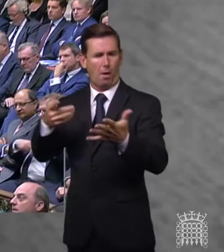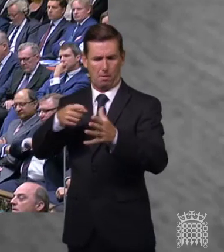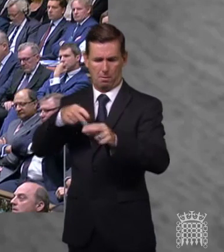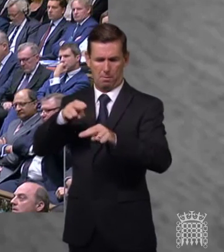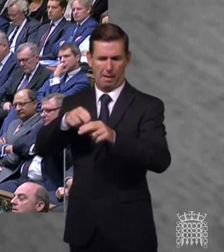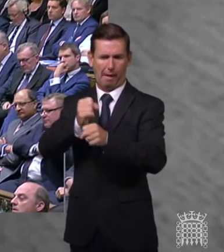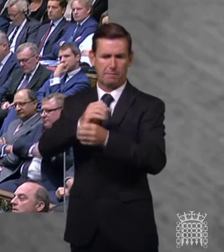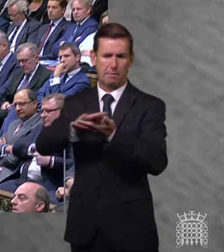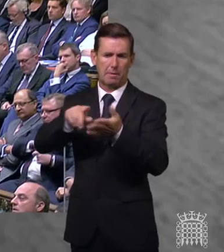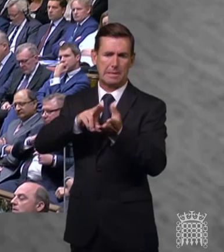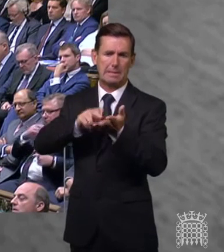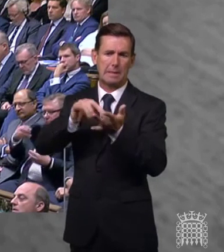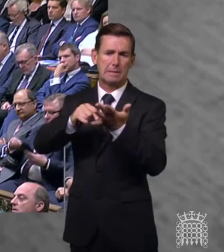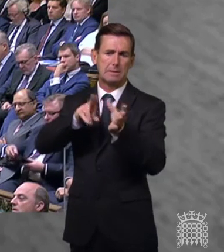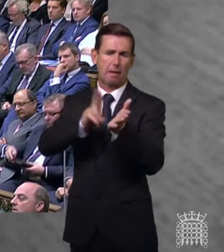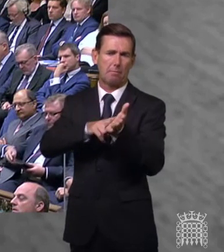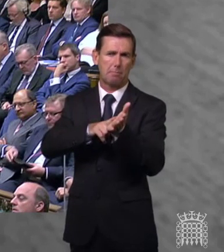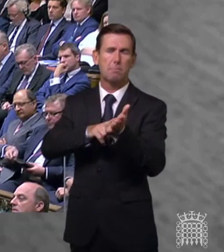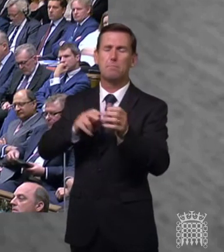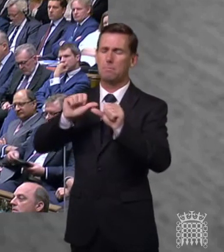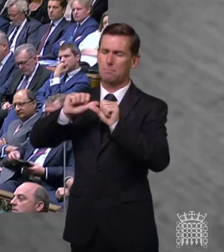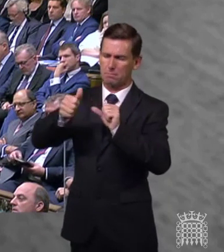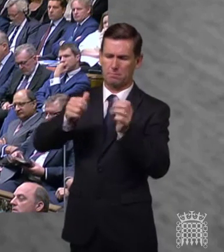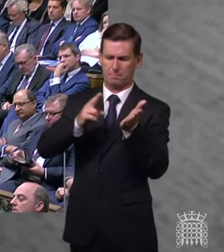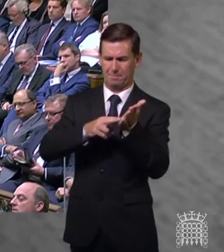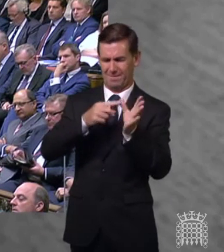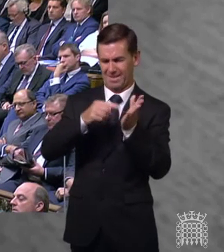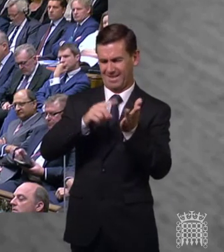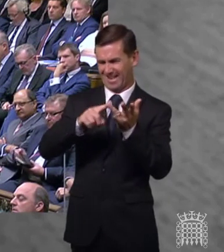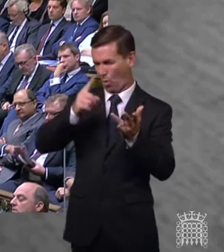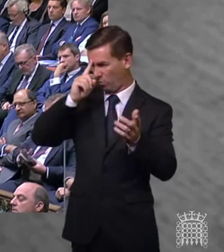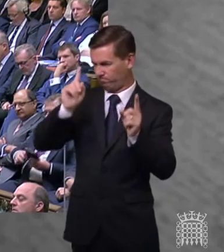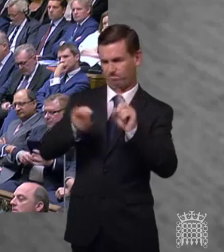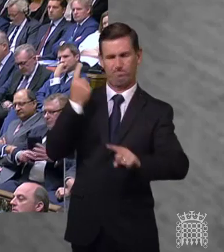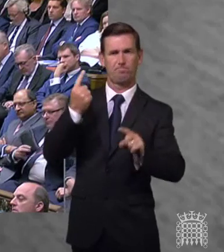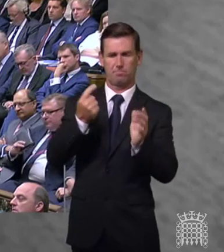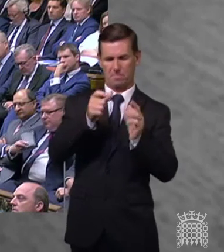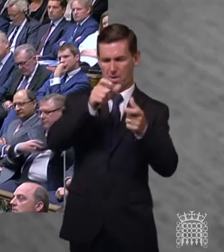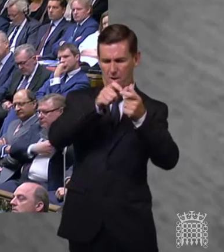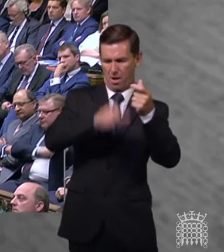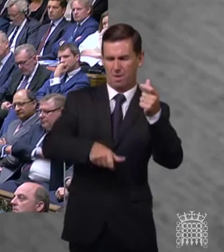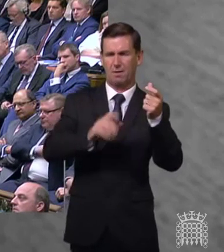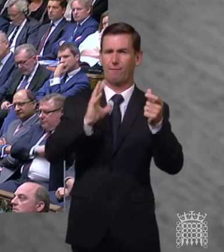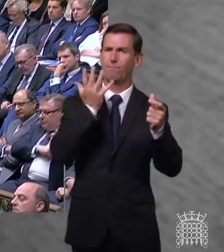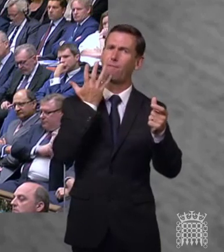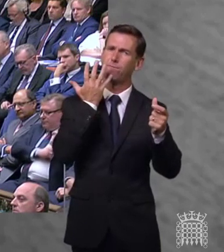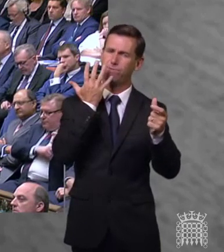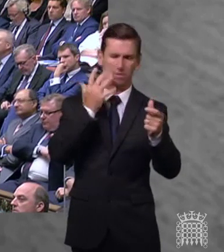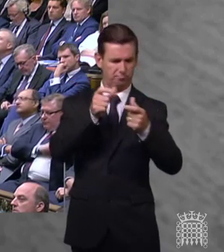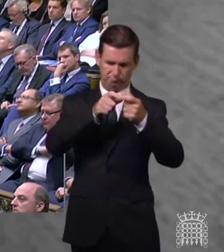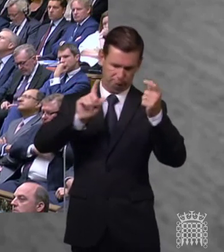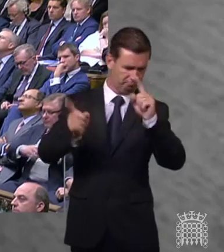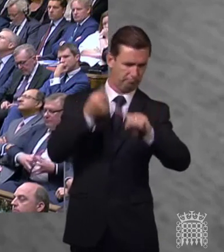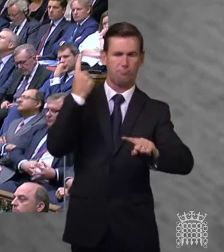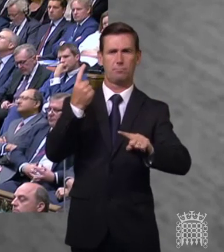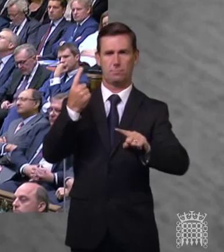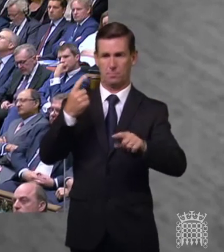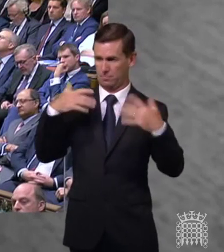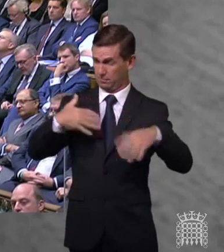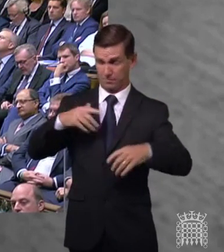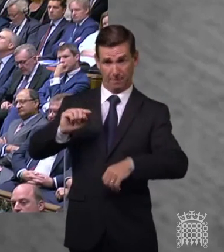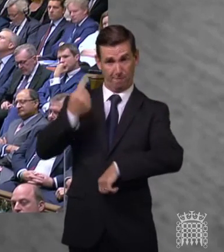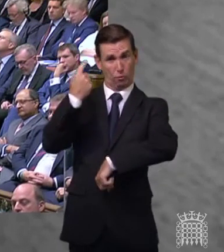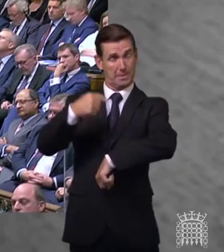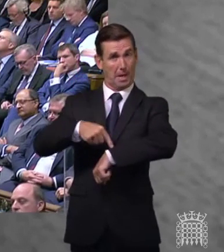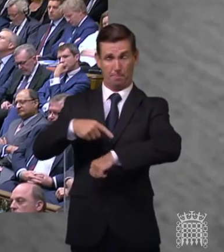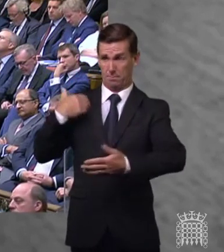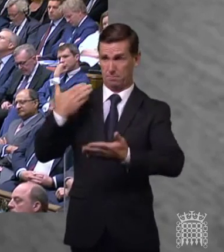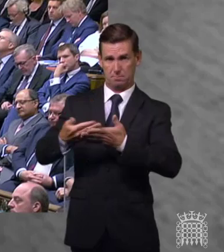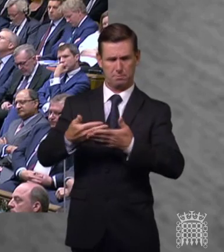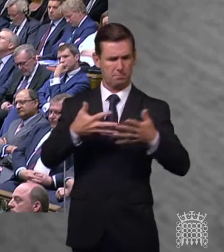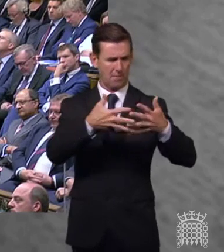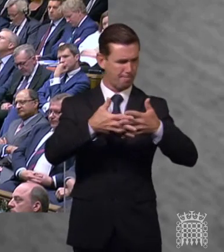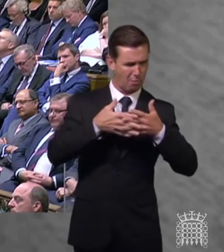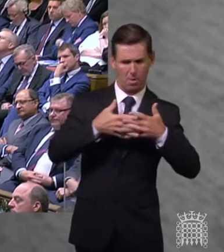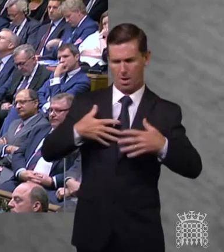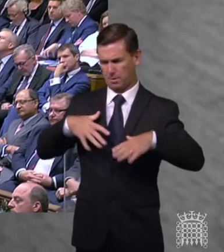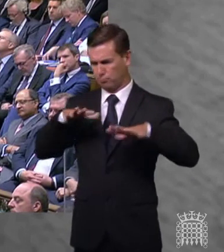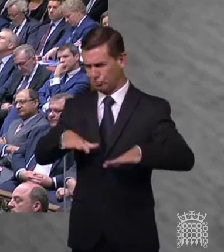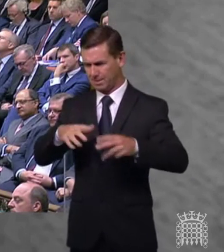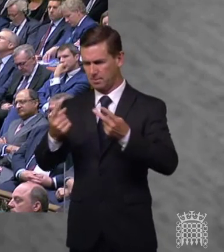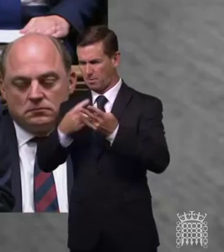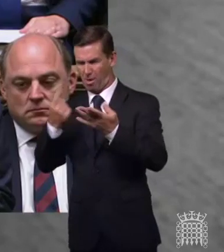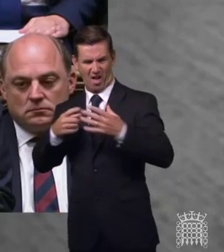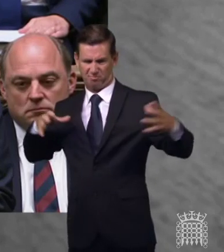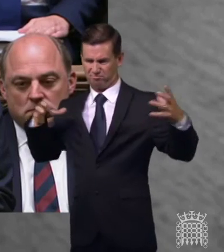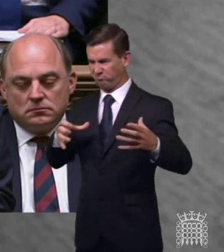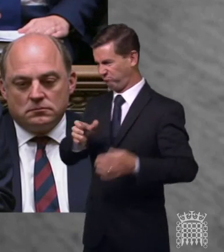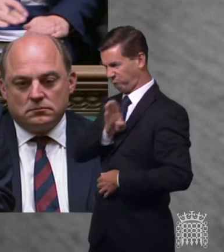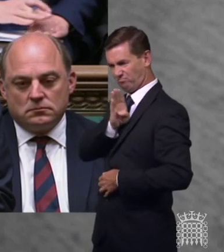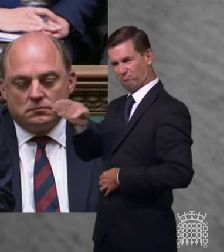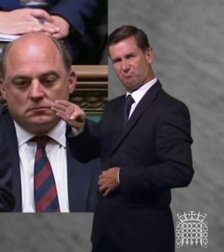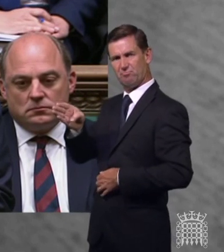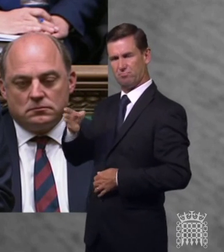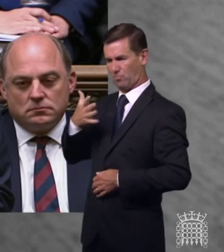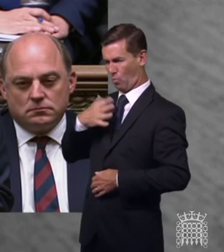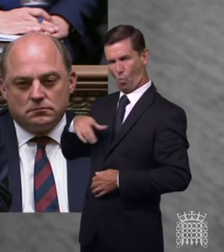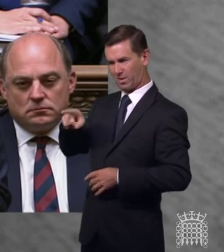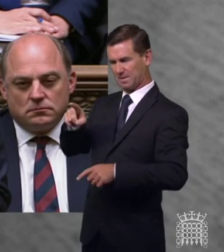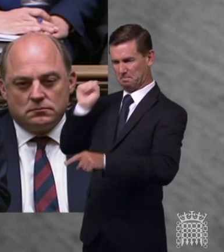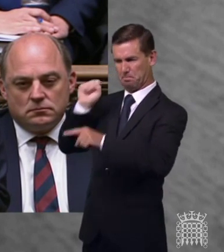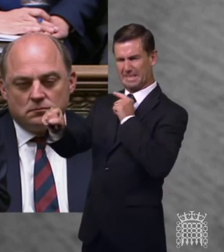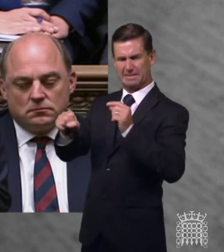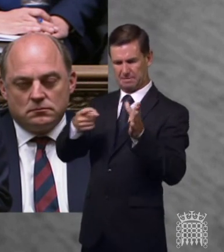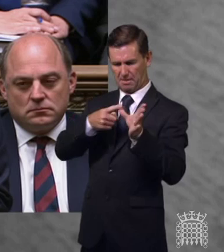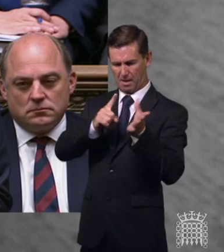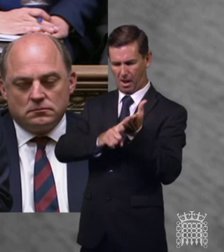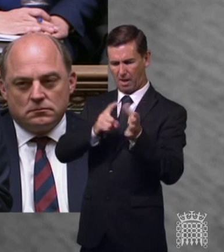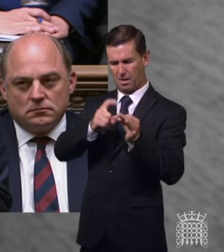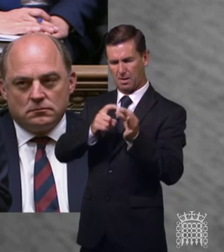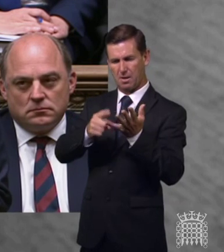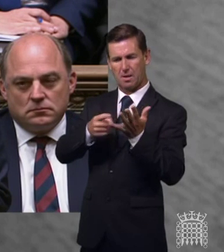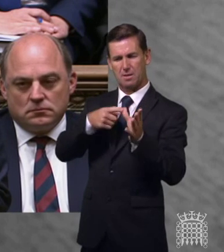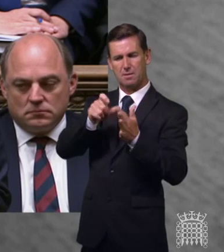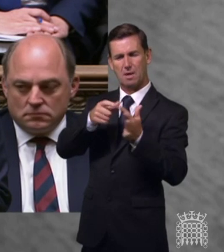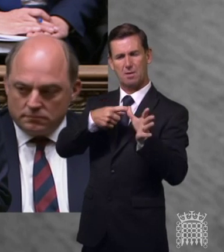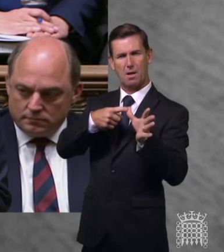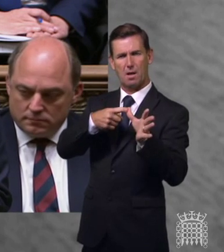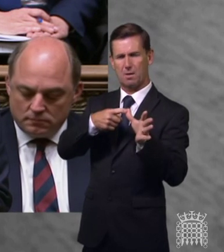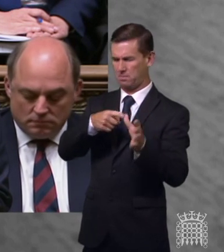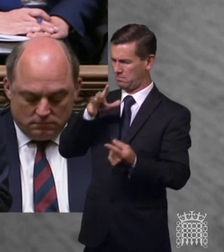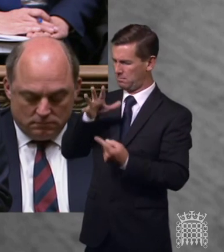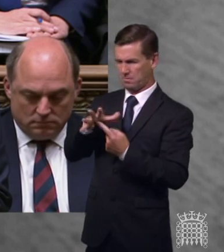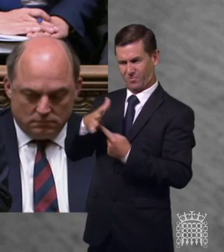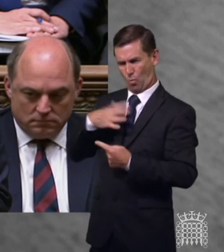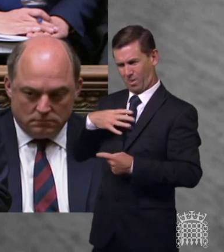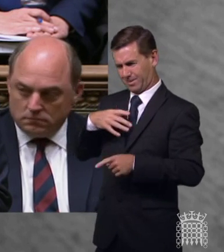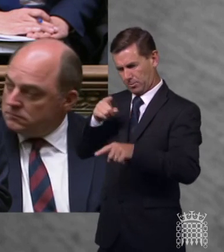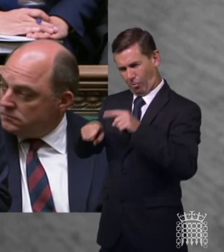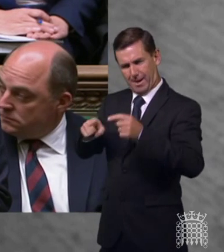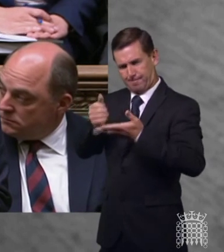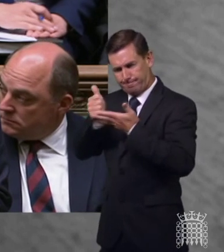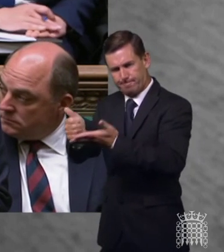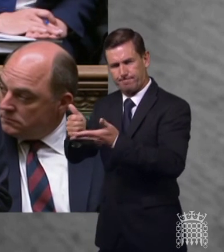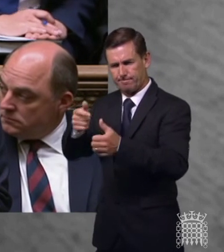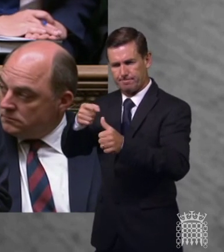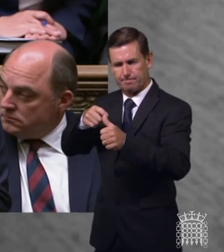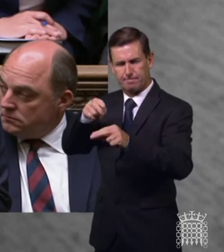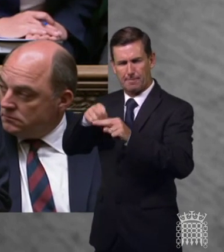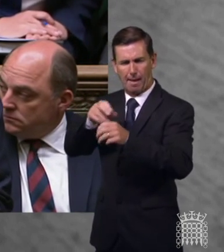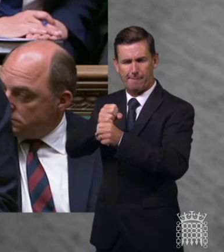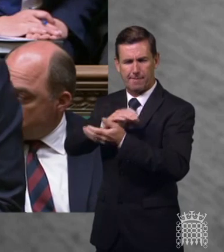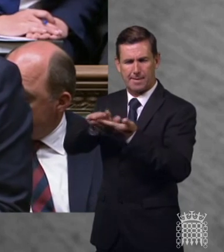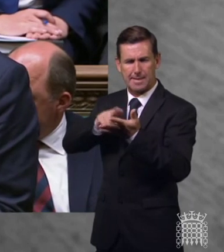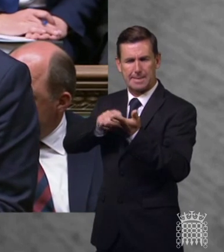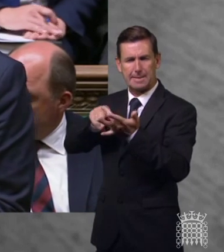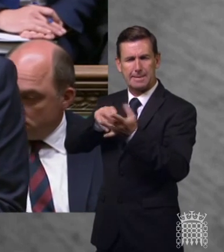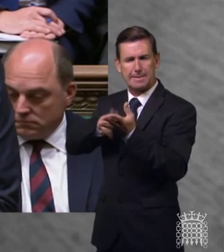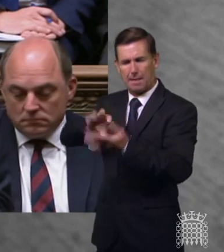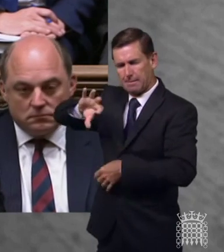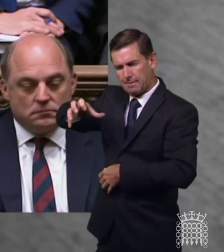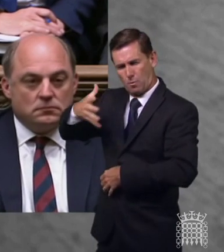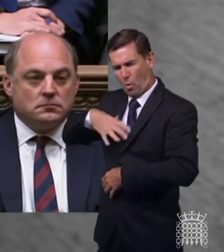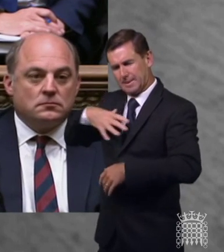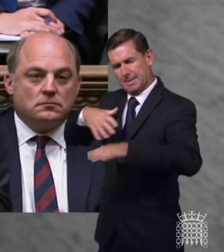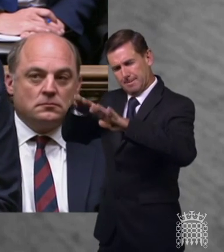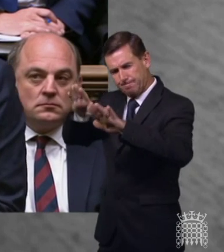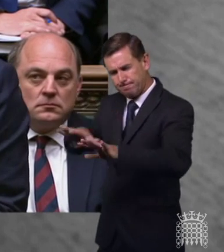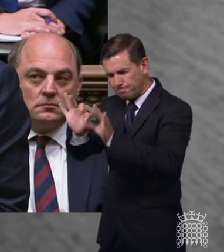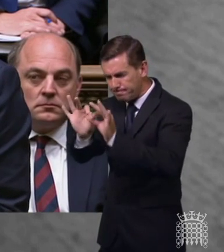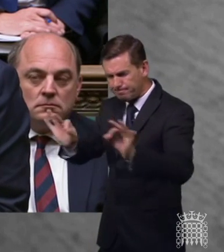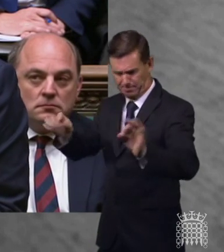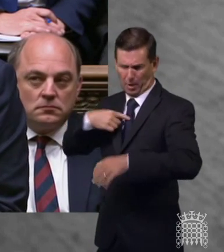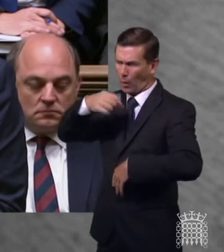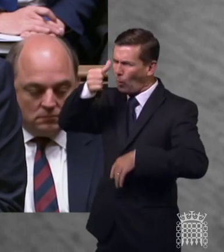In response, NATO invoked article 5 of its treaty for the first and only time in its history, and the United Kingdom, among others, joined America in going into Afghanistan on a mission to extirpate al-Qaeda in that country, and to do whatever we could to stabilise Afghanistan, in spite of all the difficulties and challenges we knew that we would face.